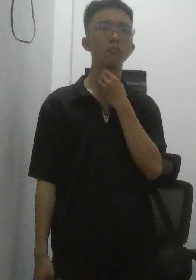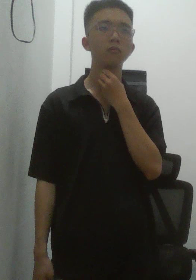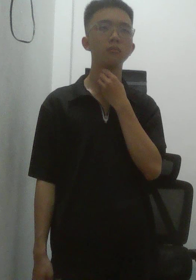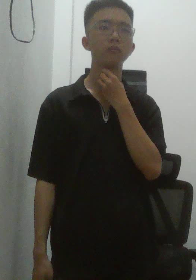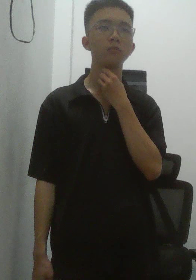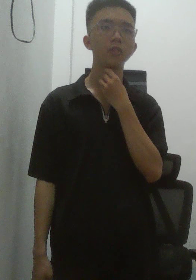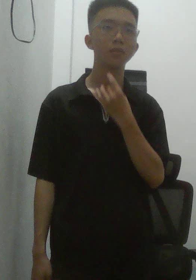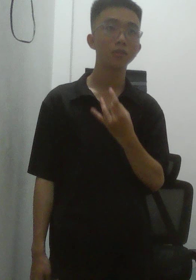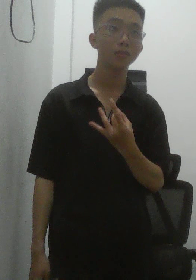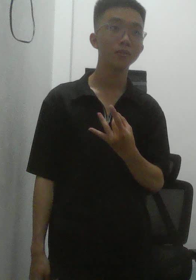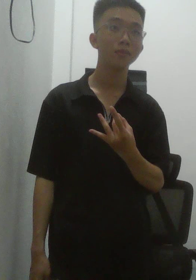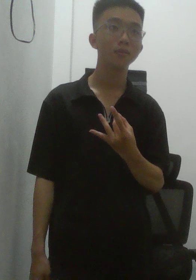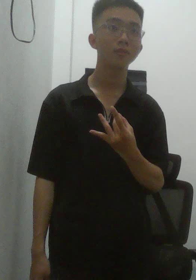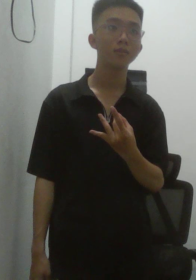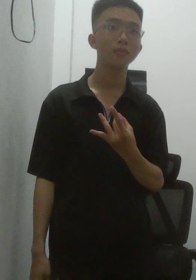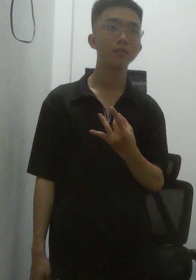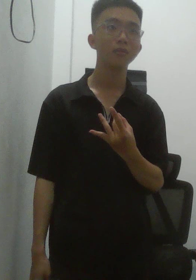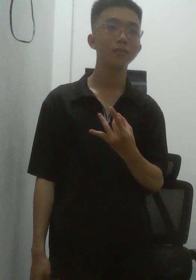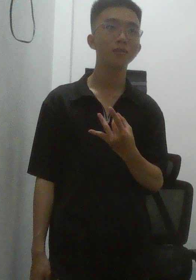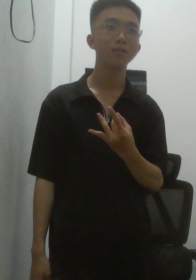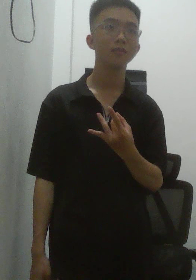thich